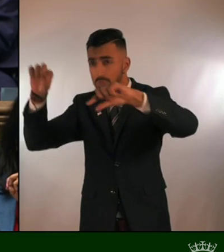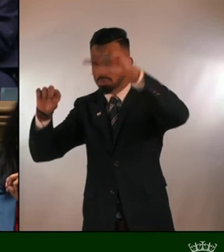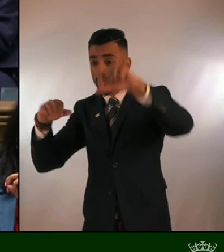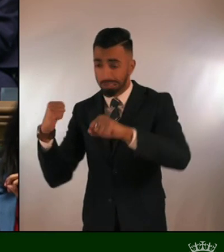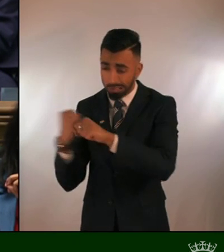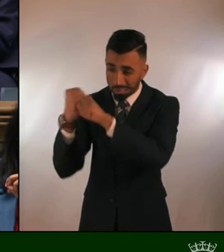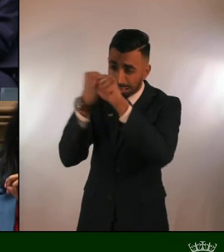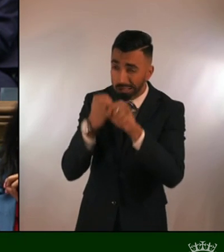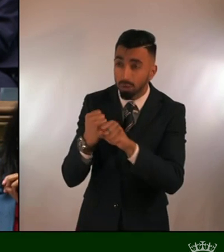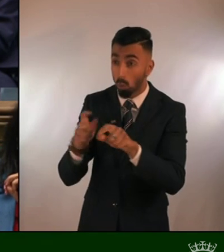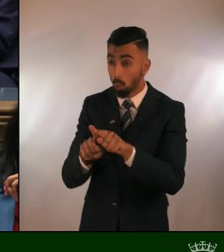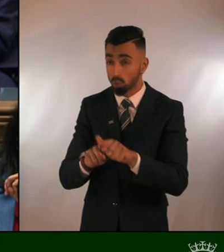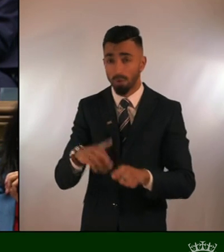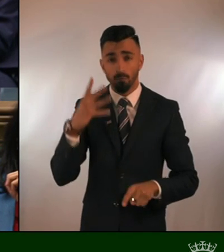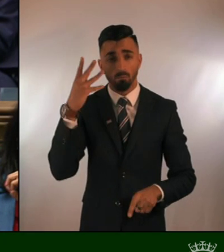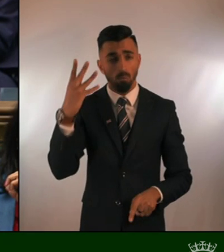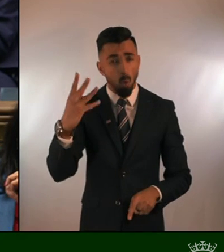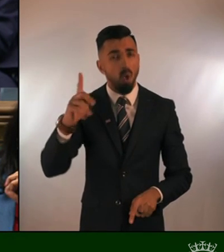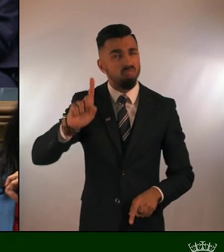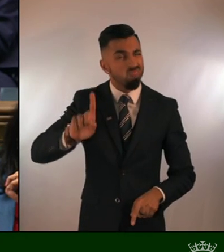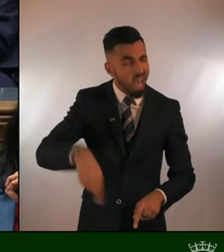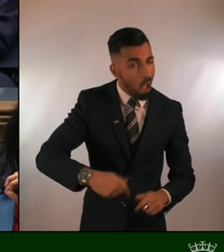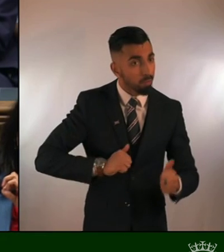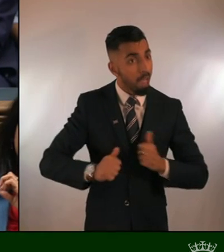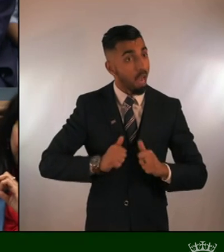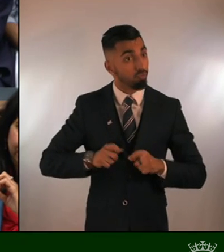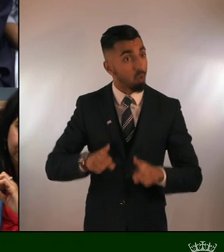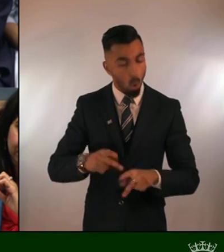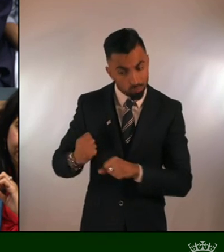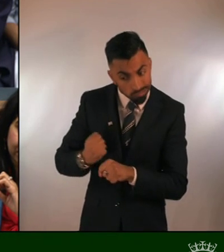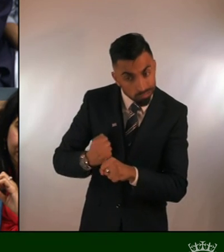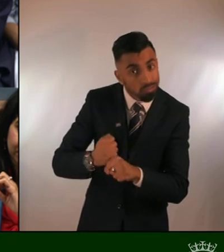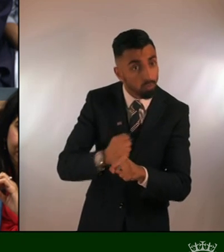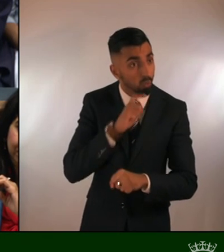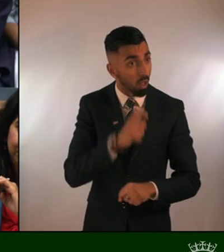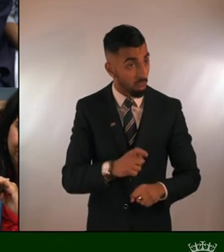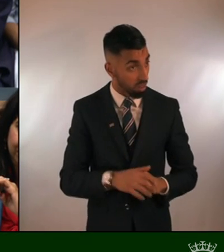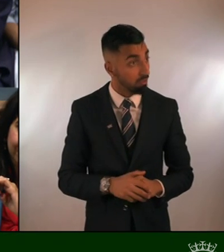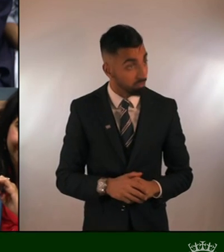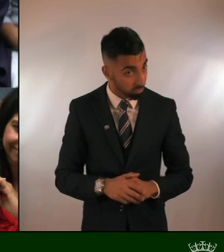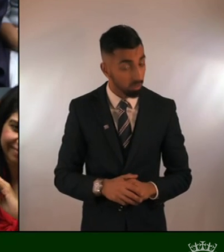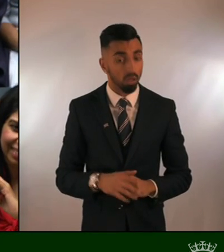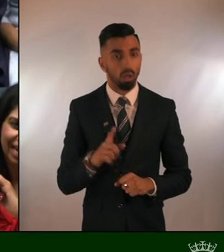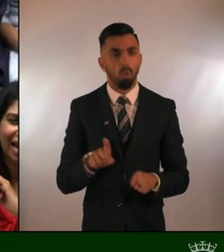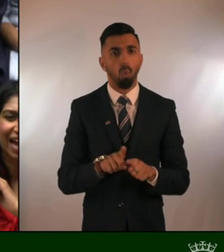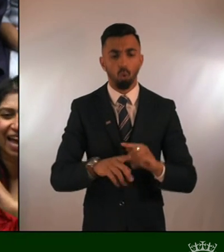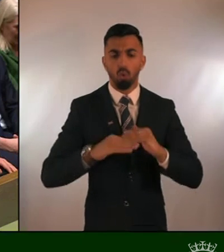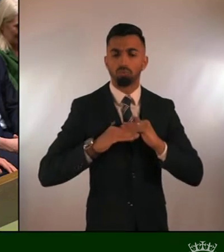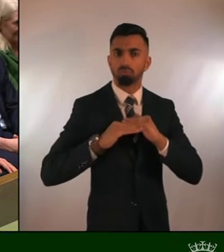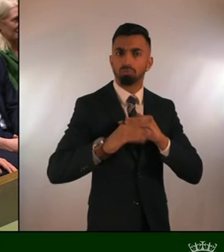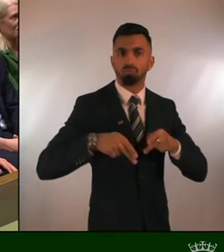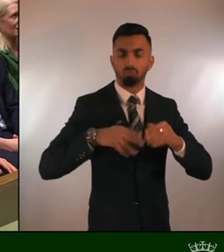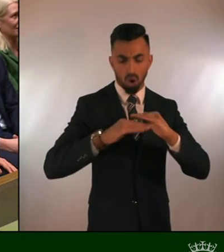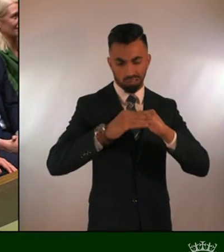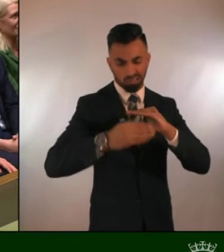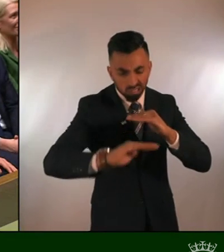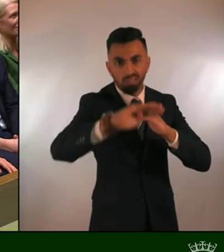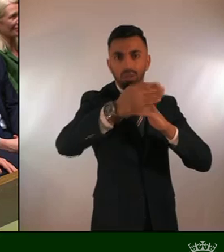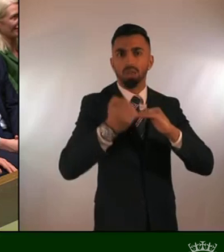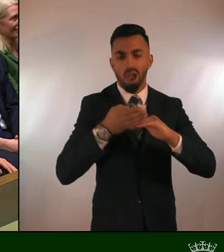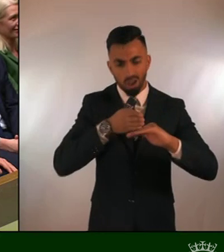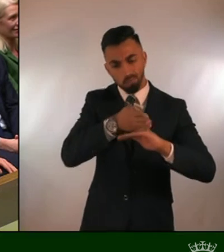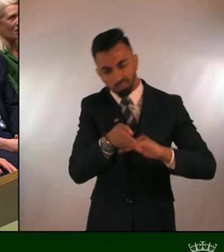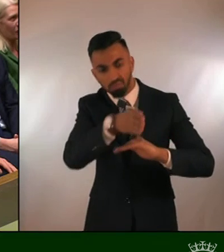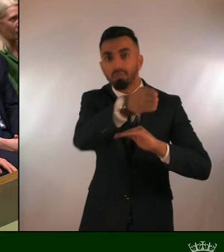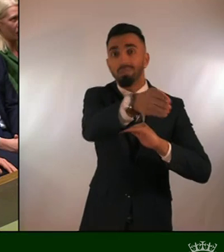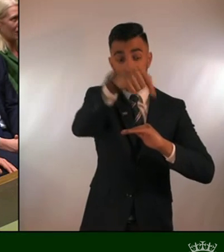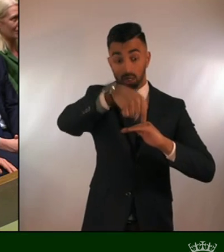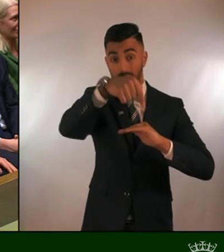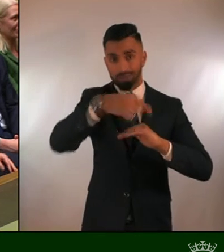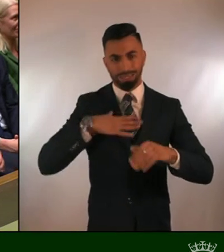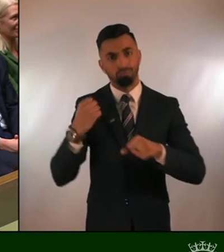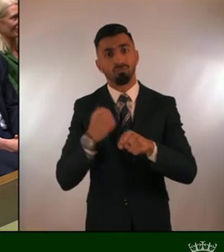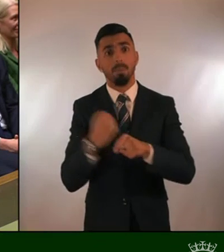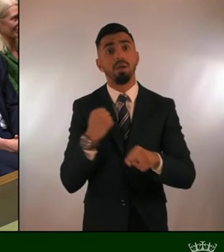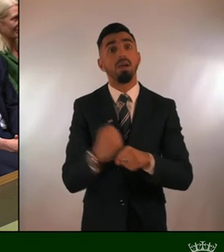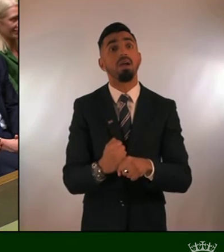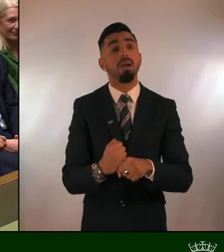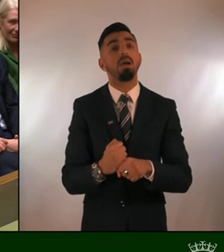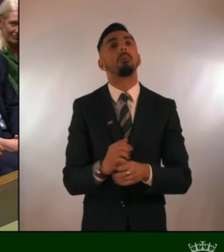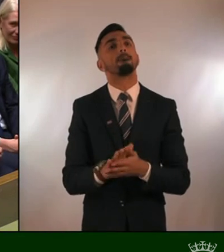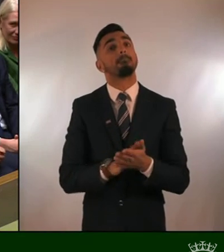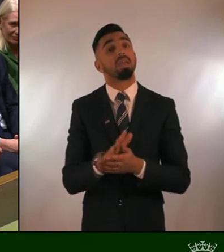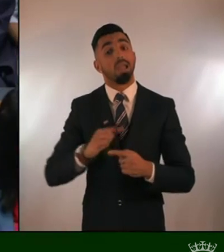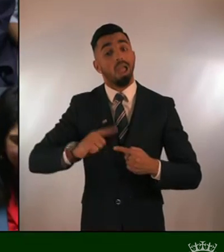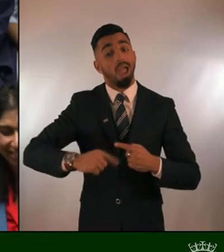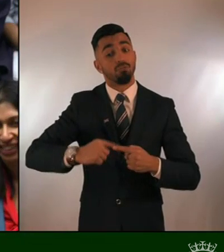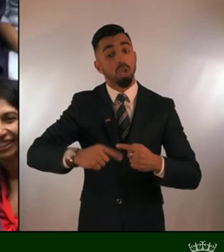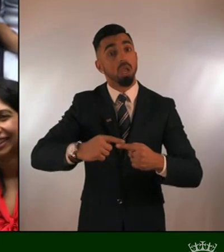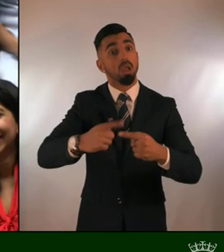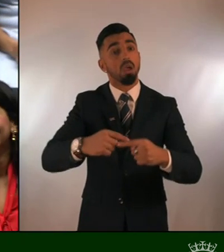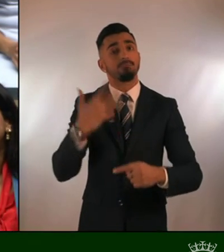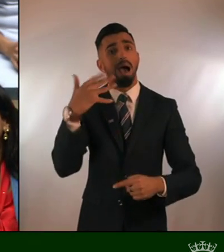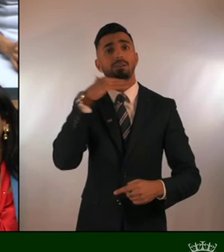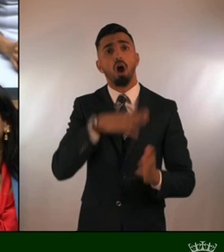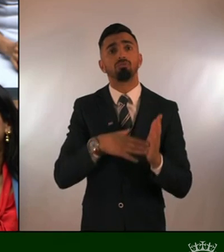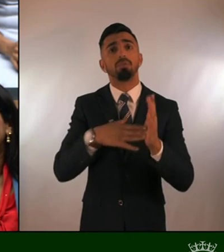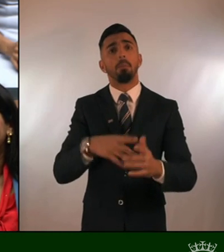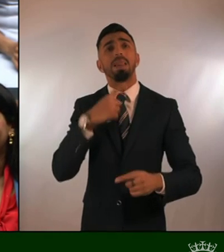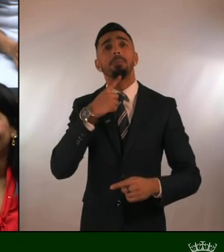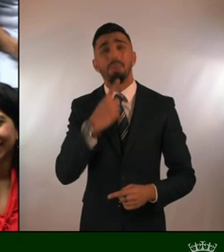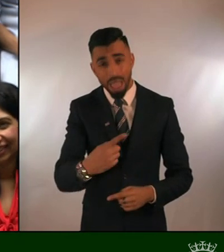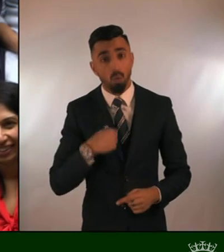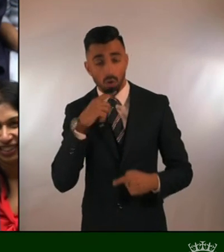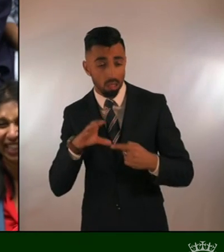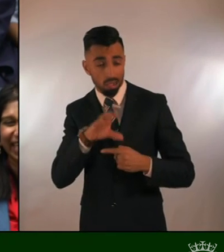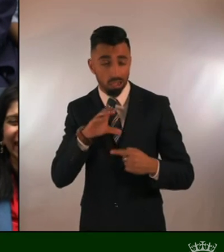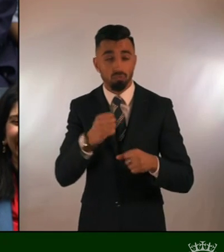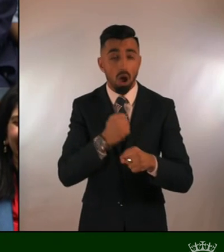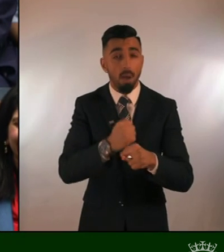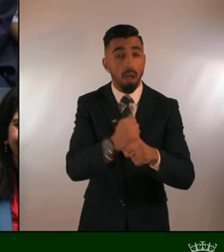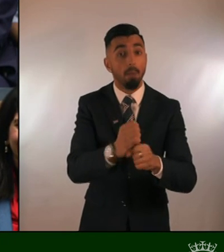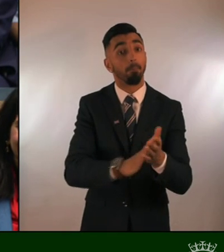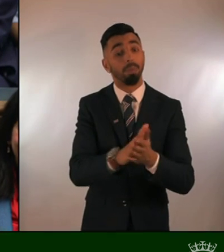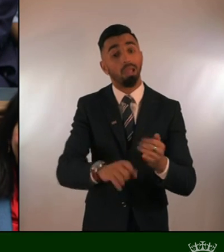I am also announcing new investment in local roads, alongside a new £2.5 billion pothole fund—that is £500 million every single year: enough to fill, by the end of the Parliament, 50 million potholes.